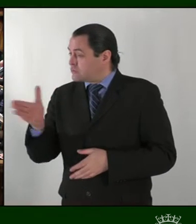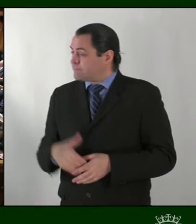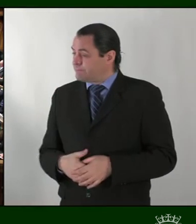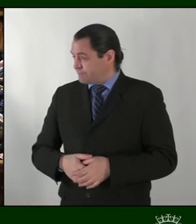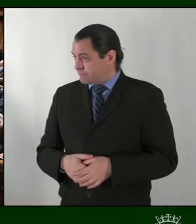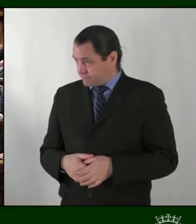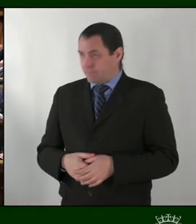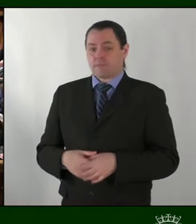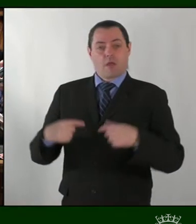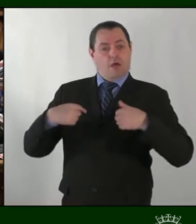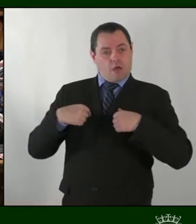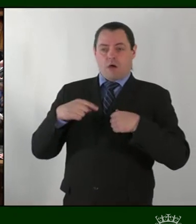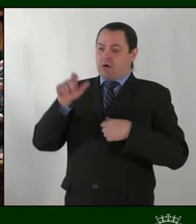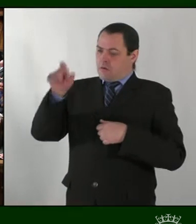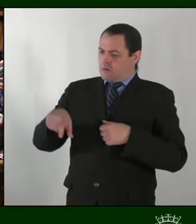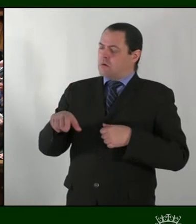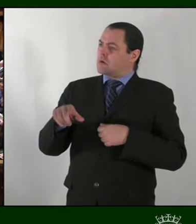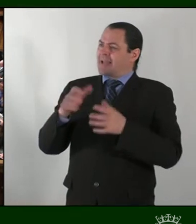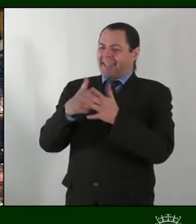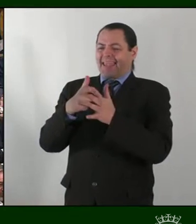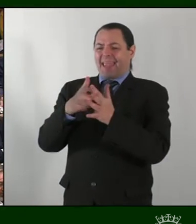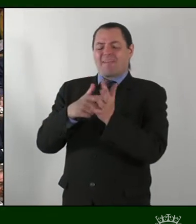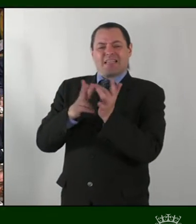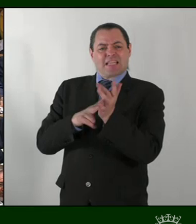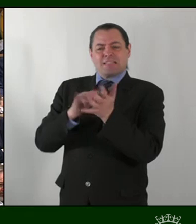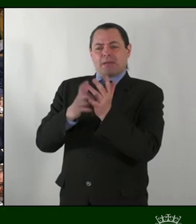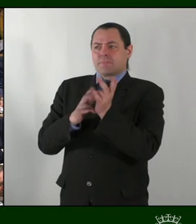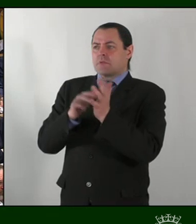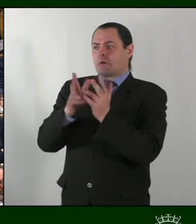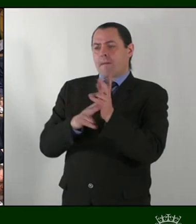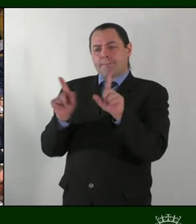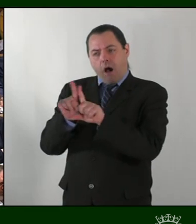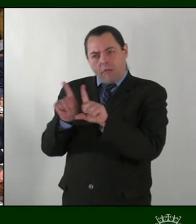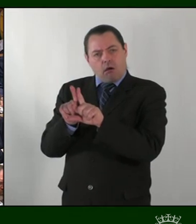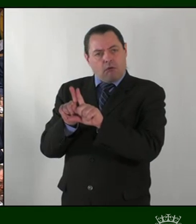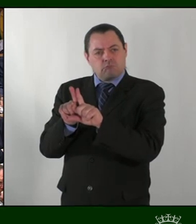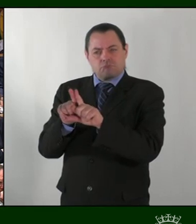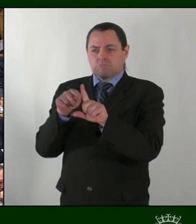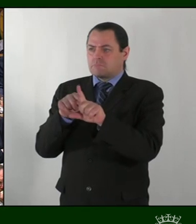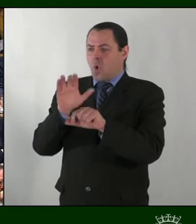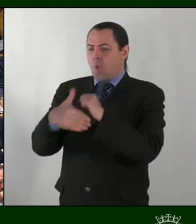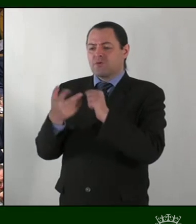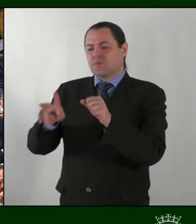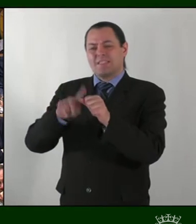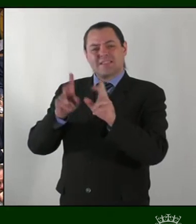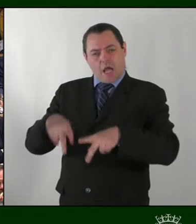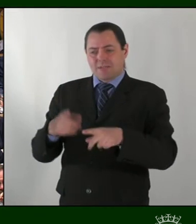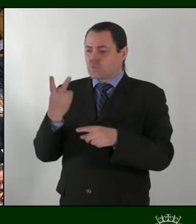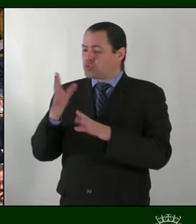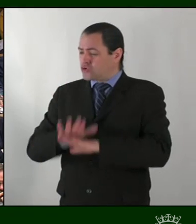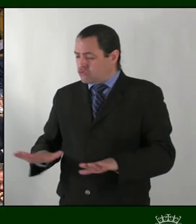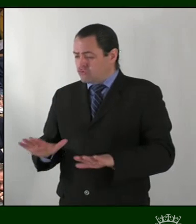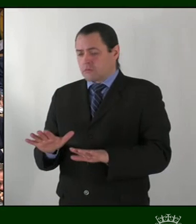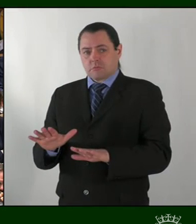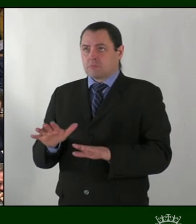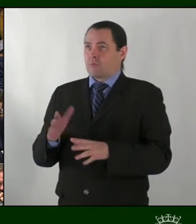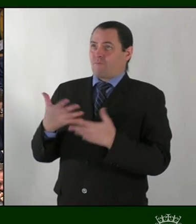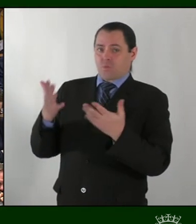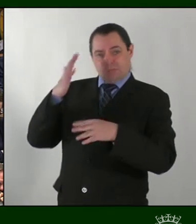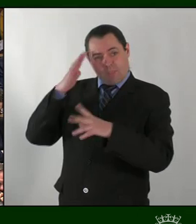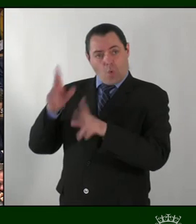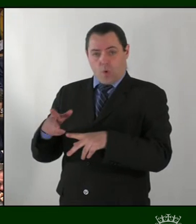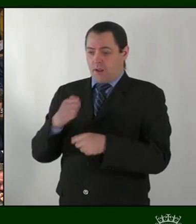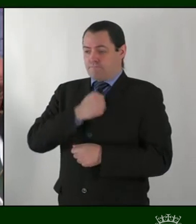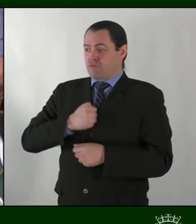When Kevin Simpson’s partner of over 12 years died and his two children lost their mother, the family received no bereavement support payments at all.